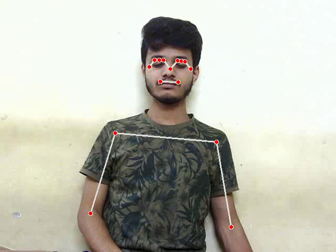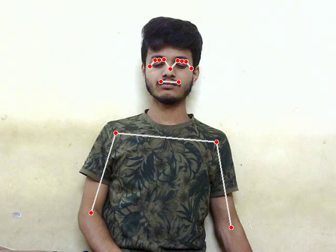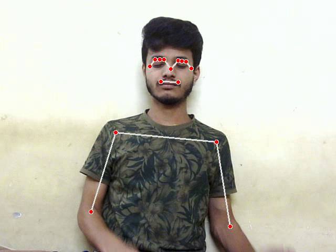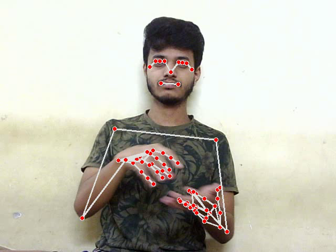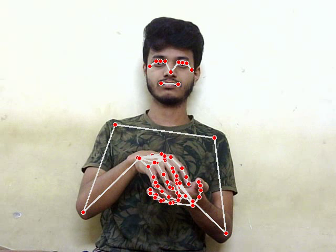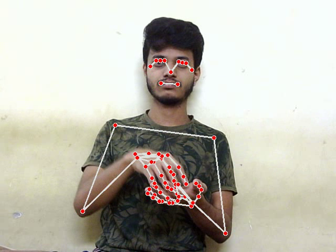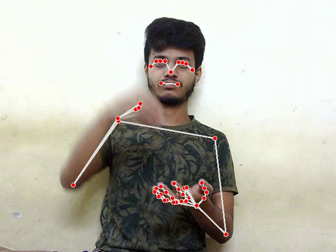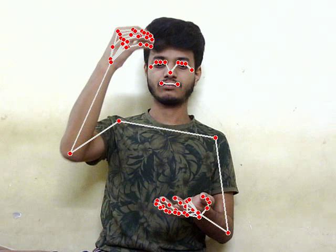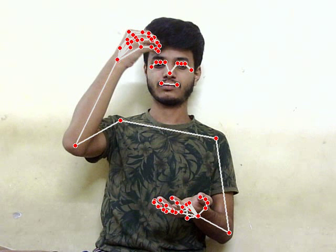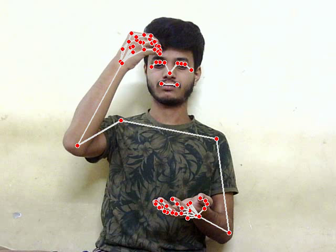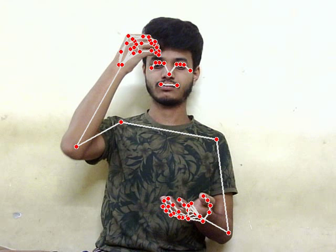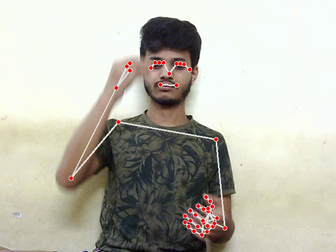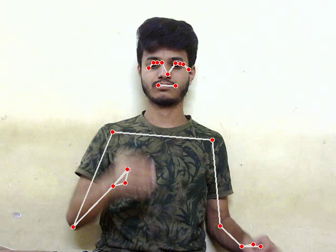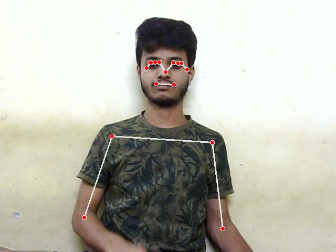learn